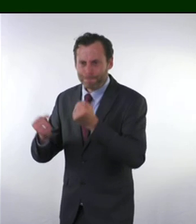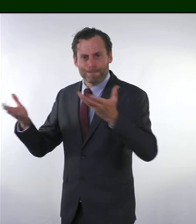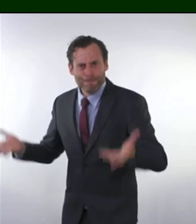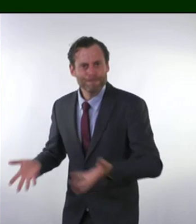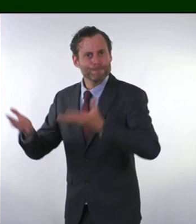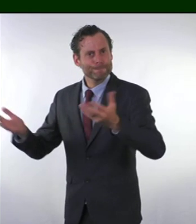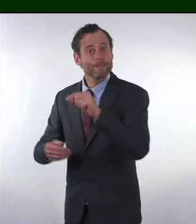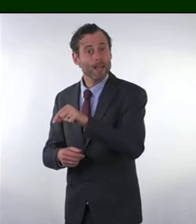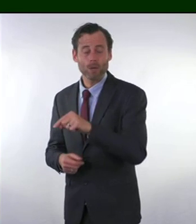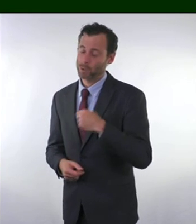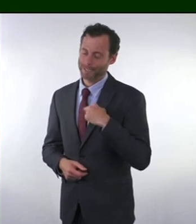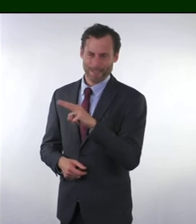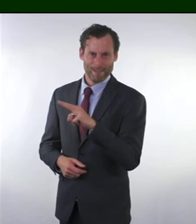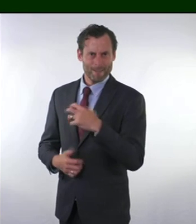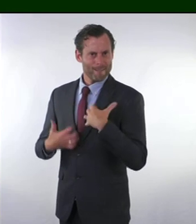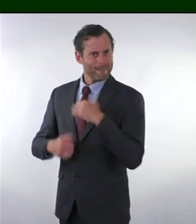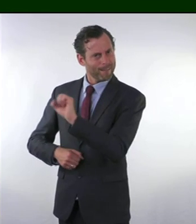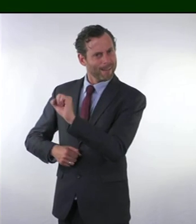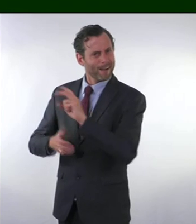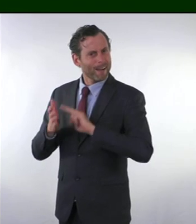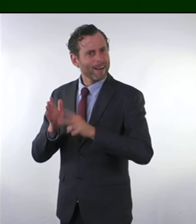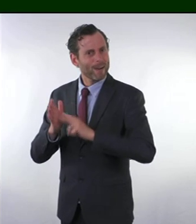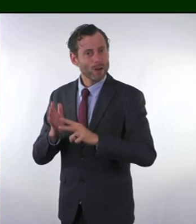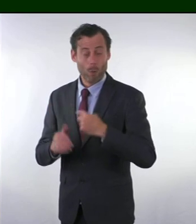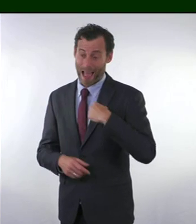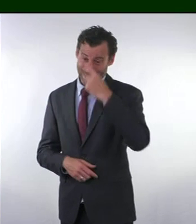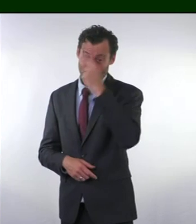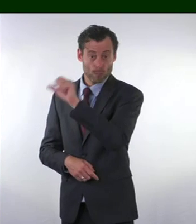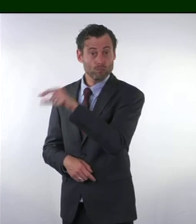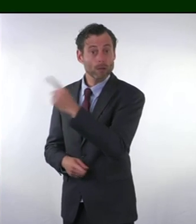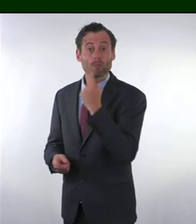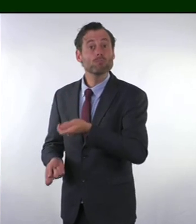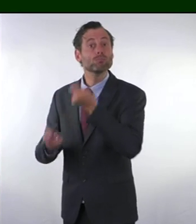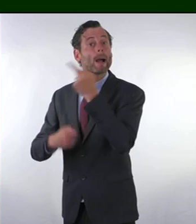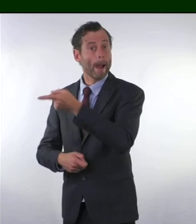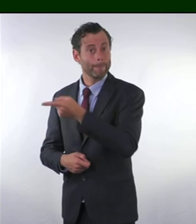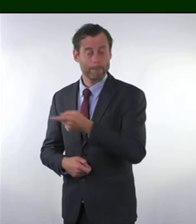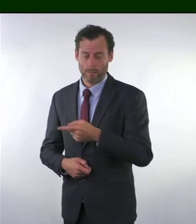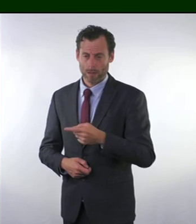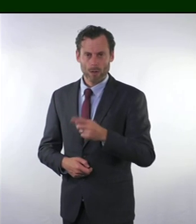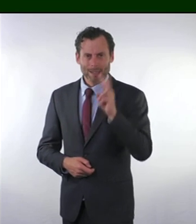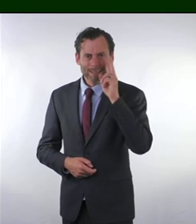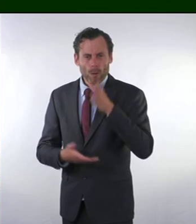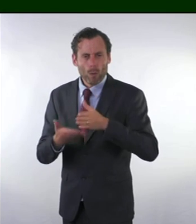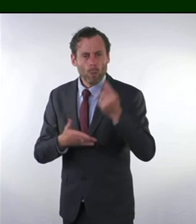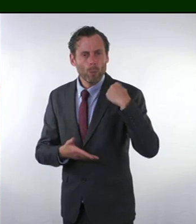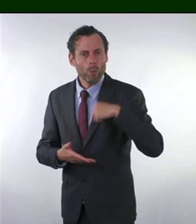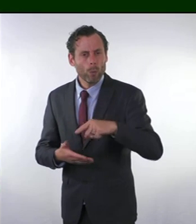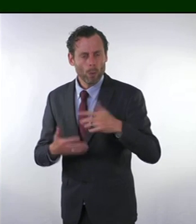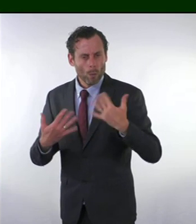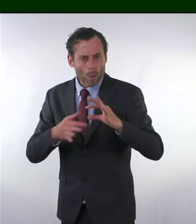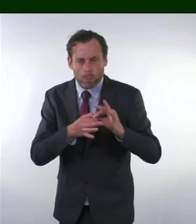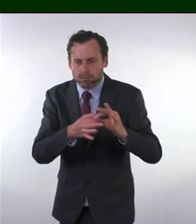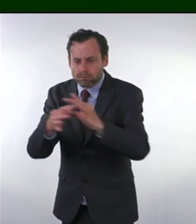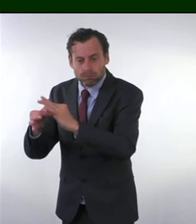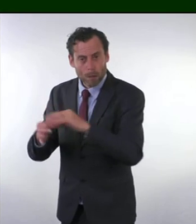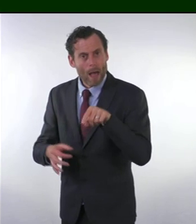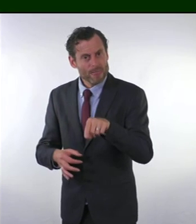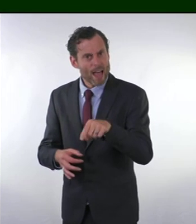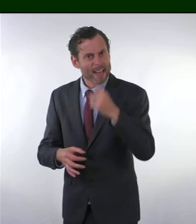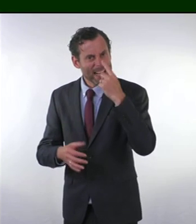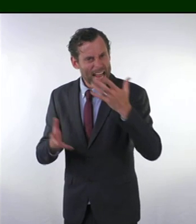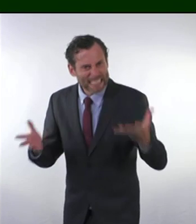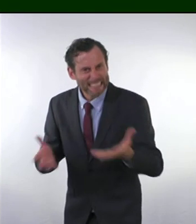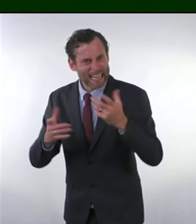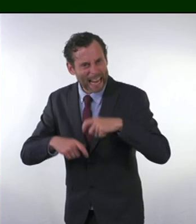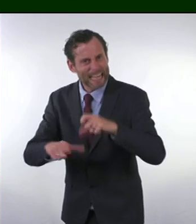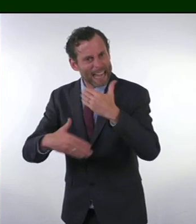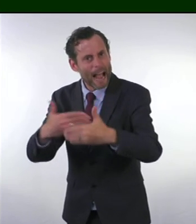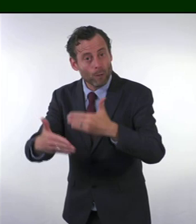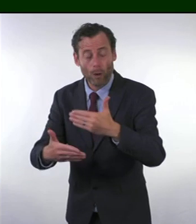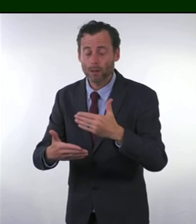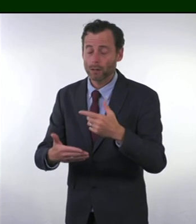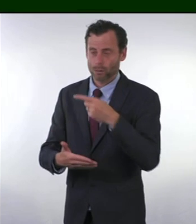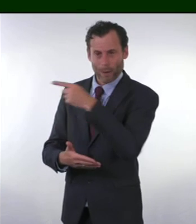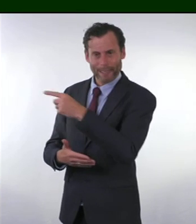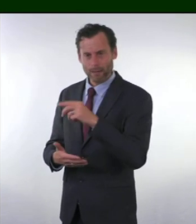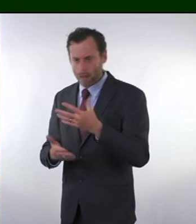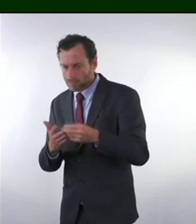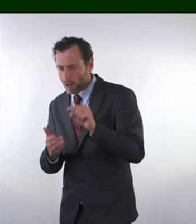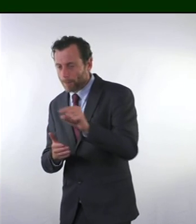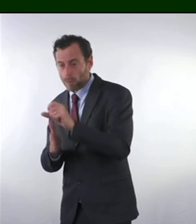I think there is now an opportunity to build on the way the nation came together during the covid crisis and to deliver even more of the kind of projects that he wants.